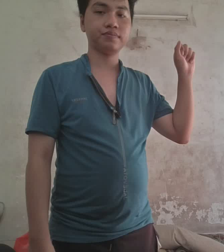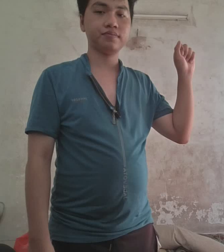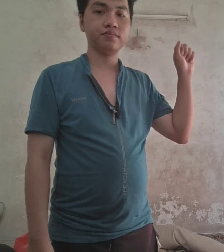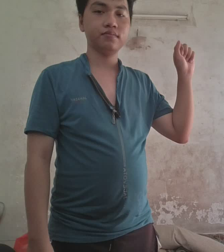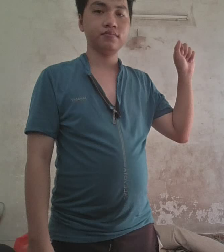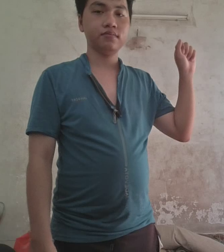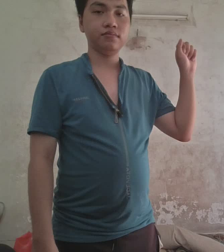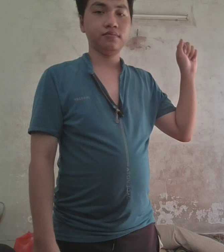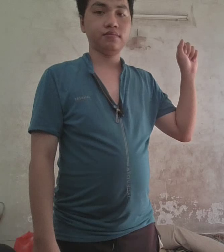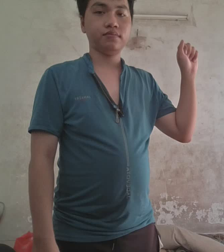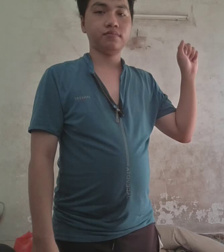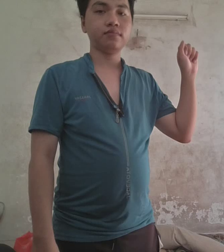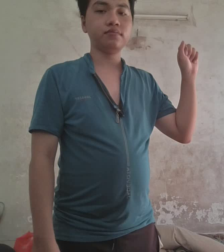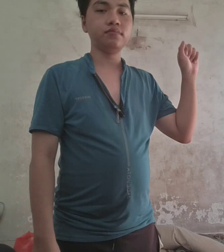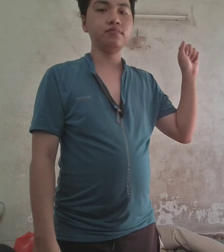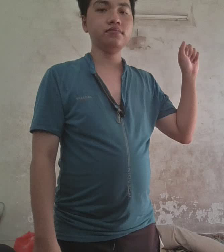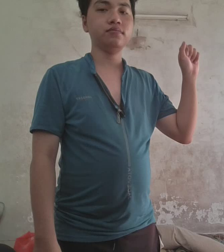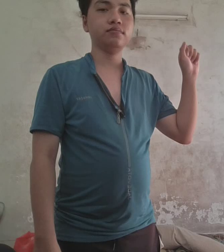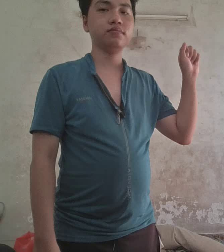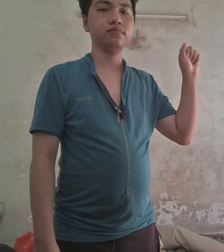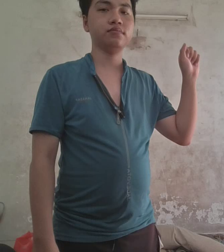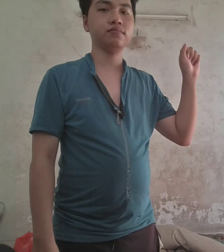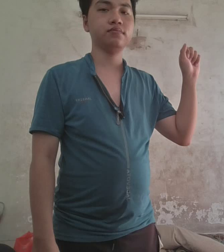a